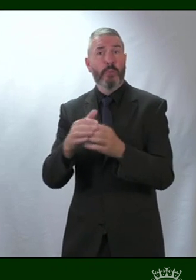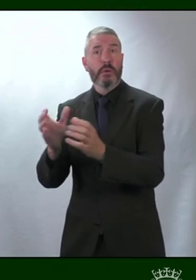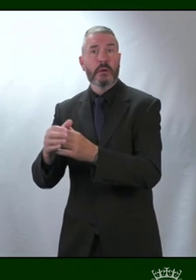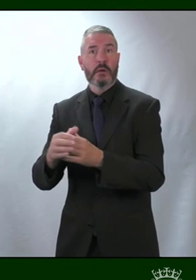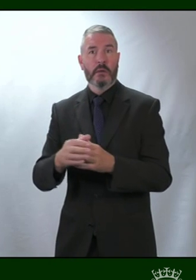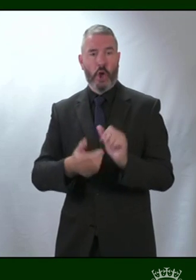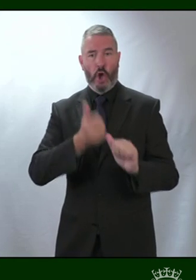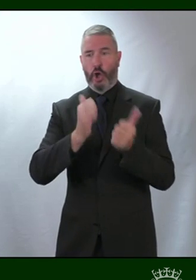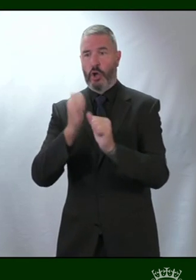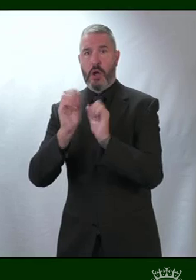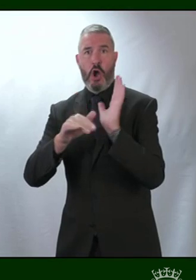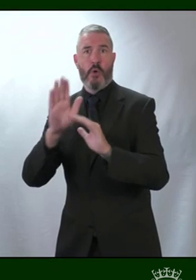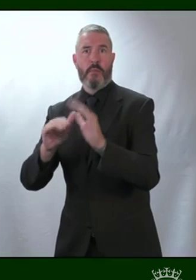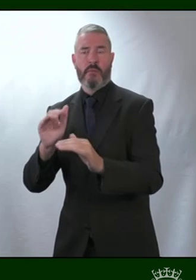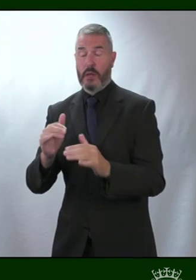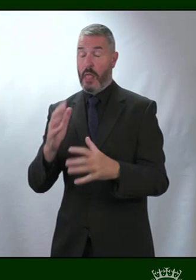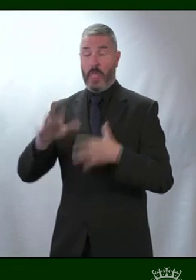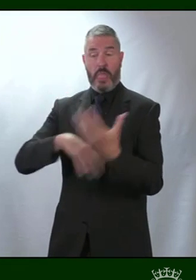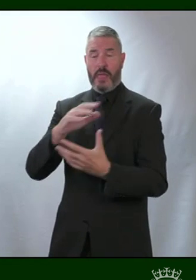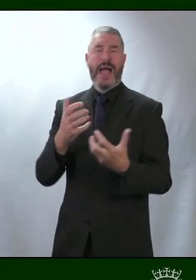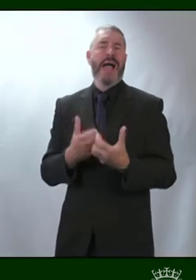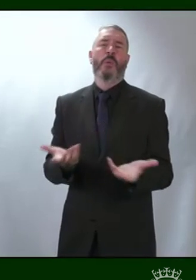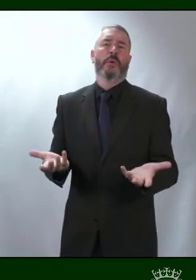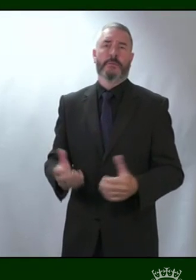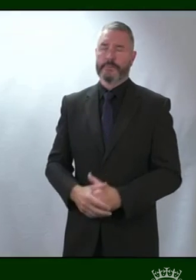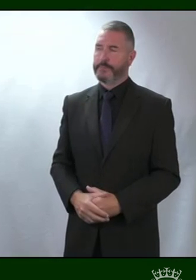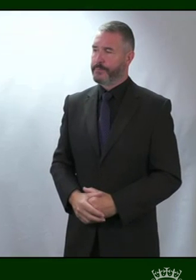How on earth did we get into this mess?